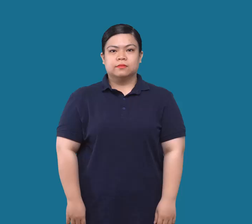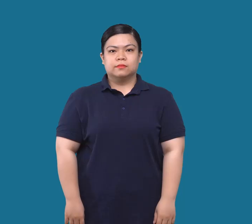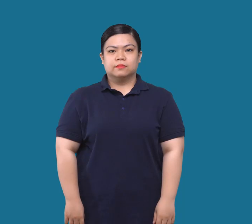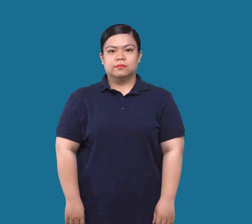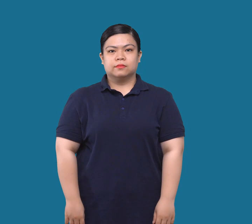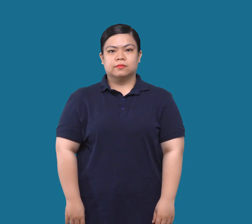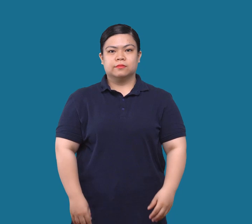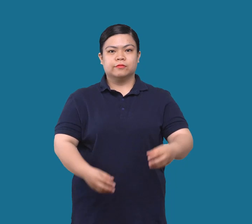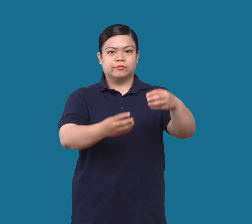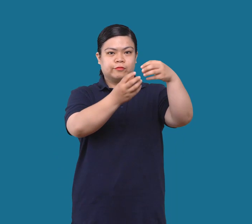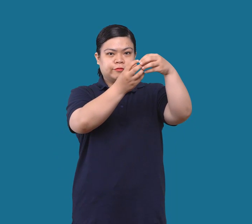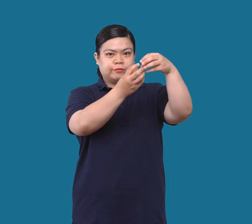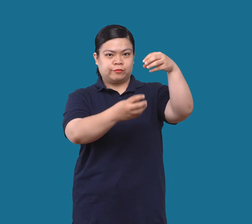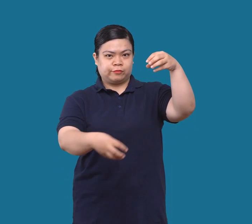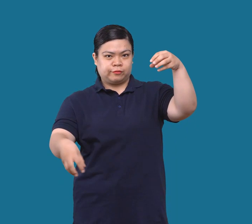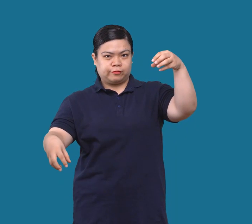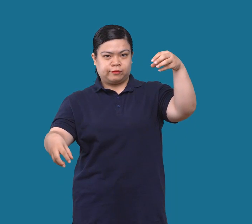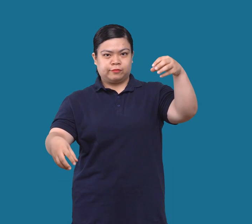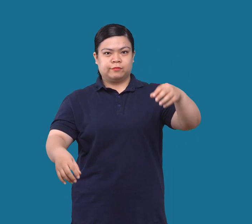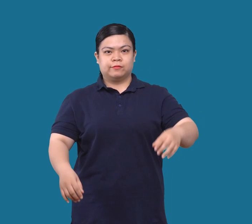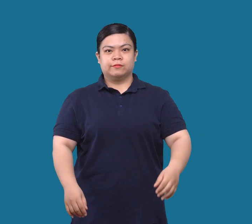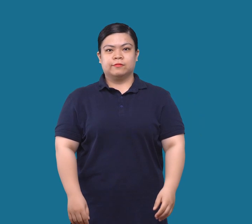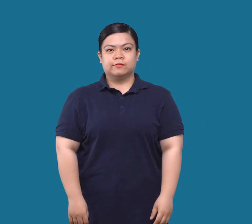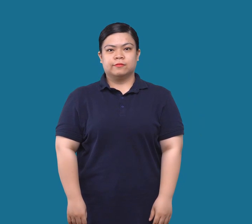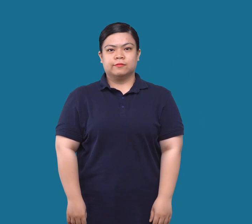quả mướp